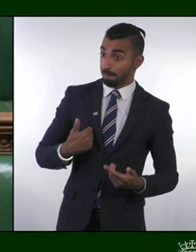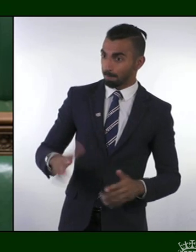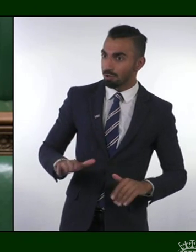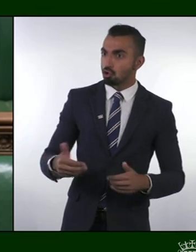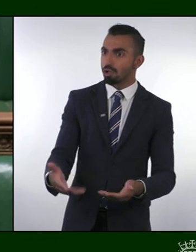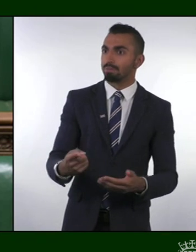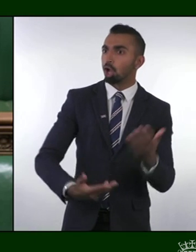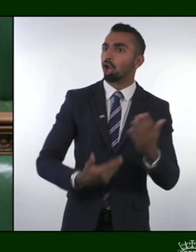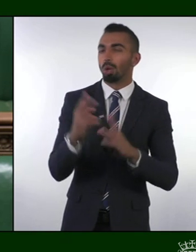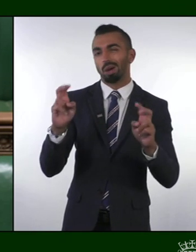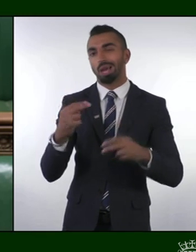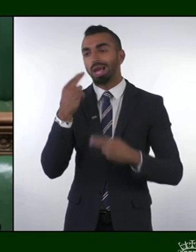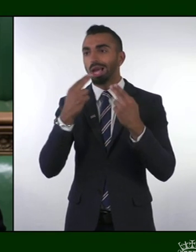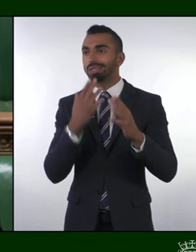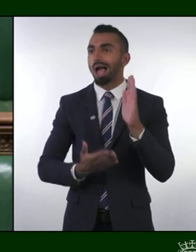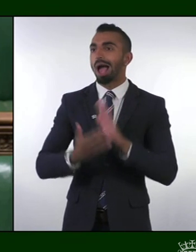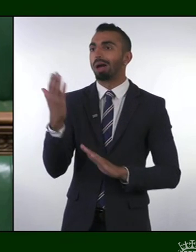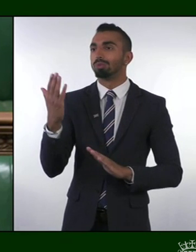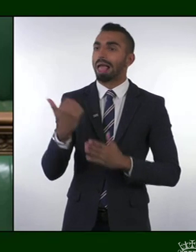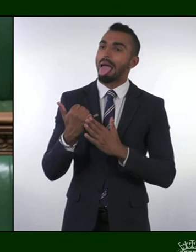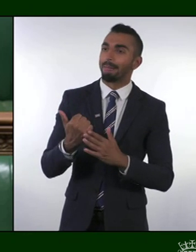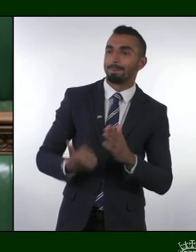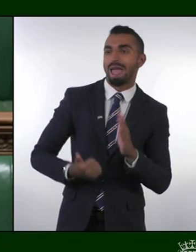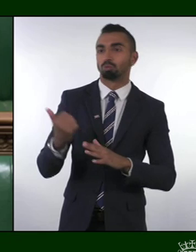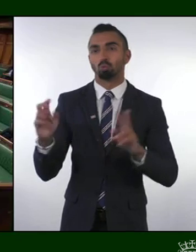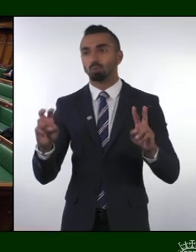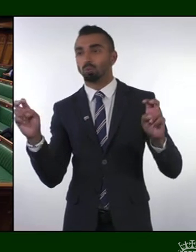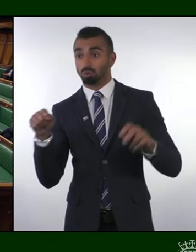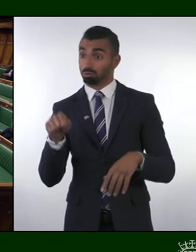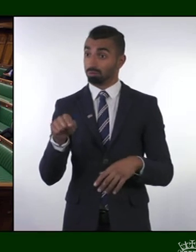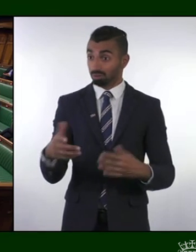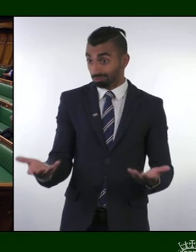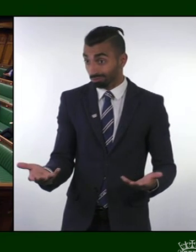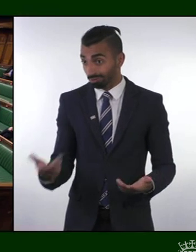We can all play our part in supporting these businesses and protecting these jobs.